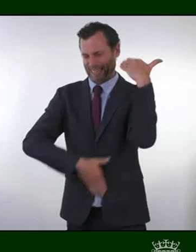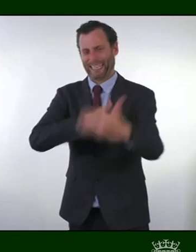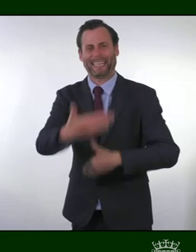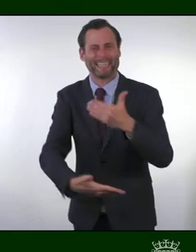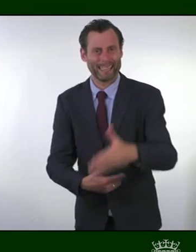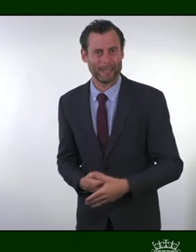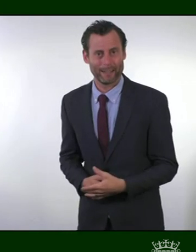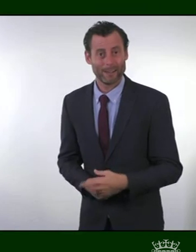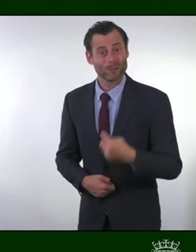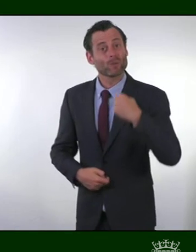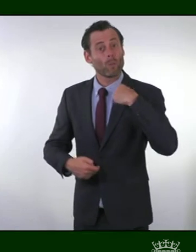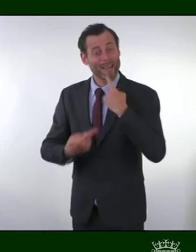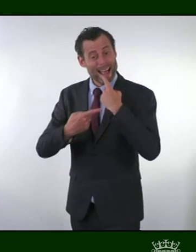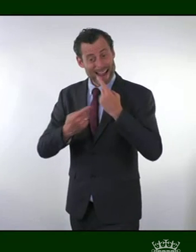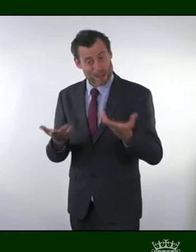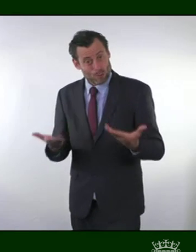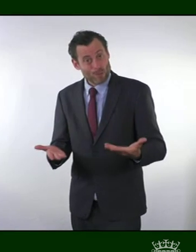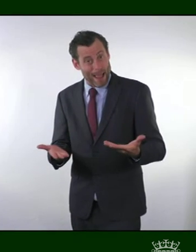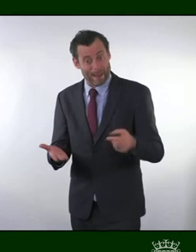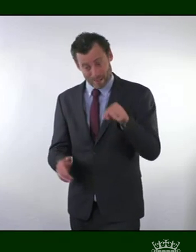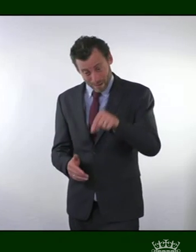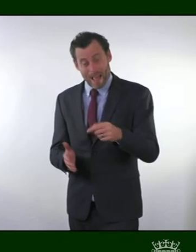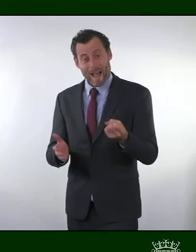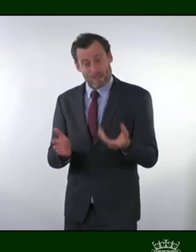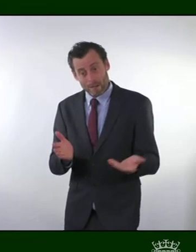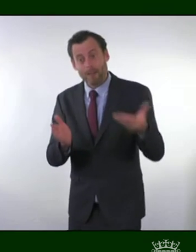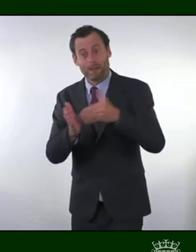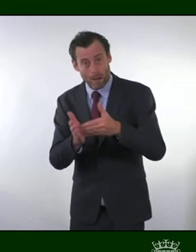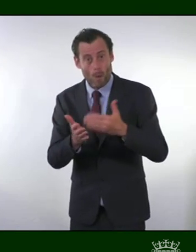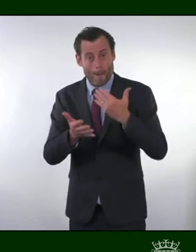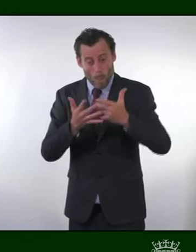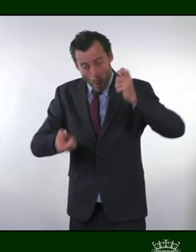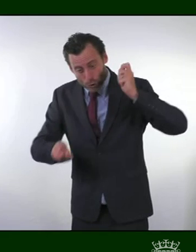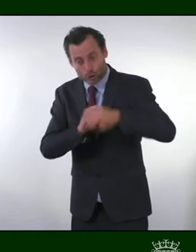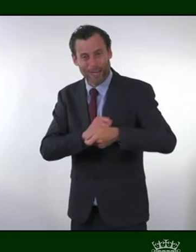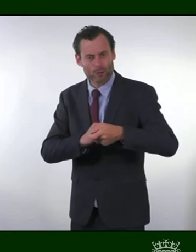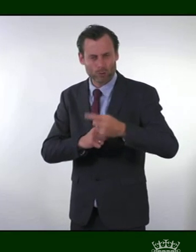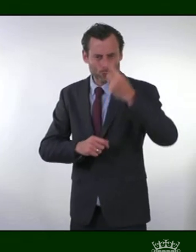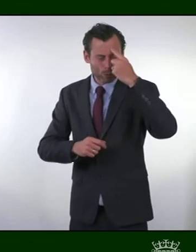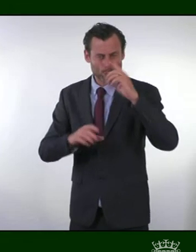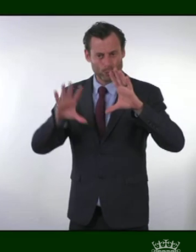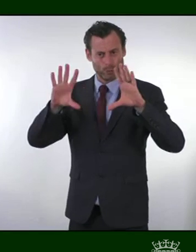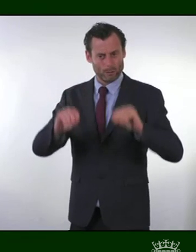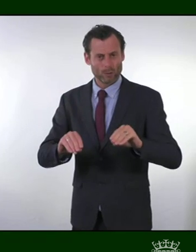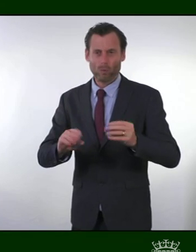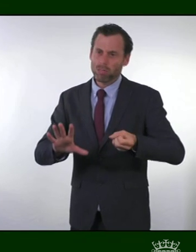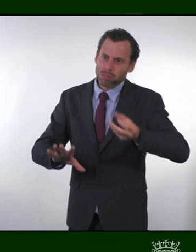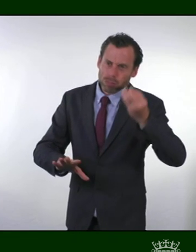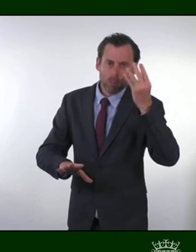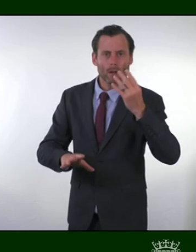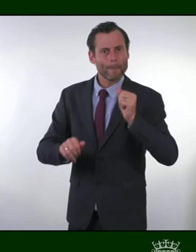The measures we have announced today are some of the most far-reaching measures any country has taken to tackle energy efficiency.